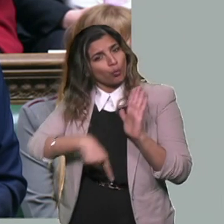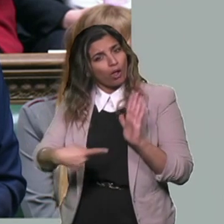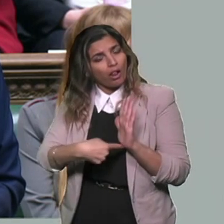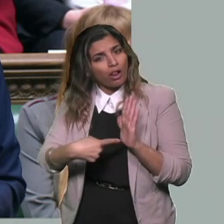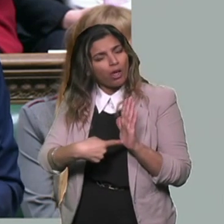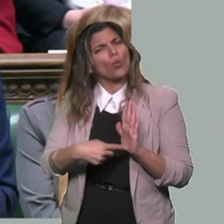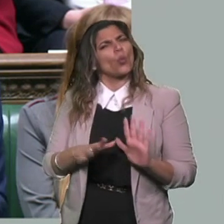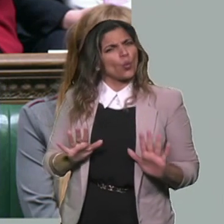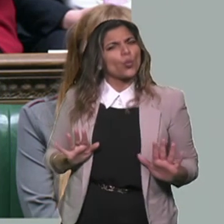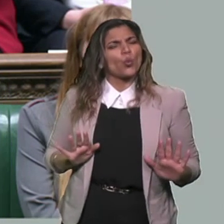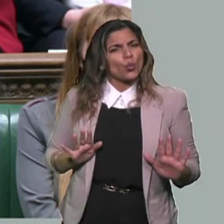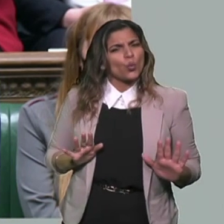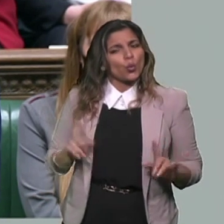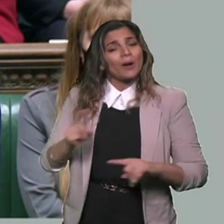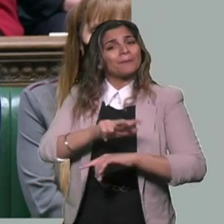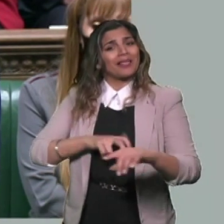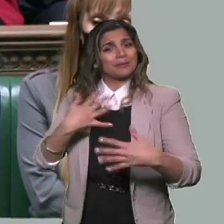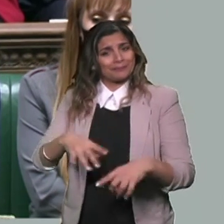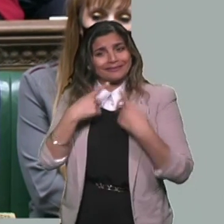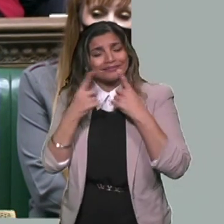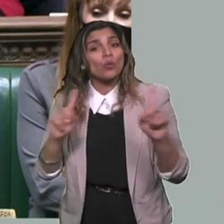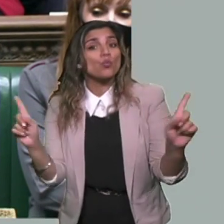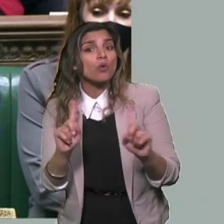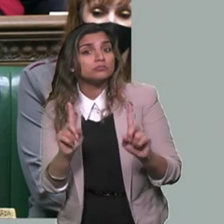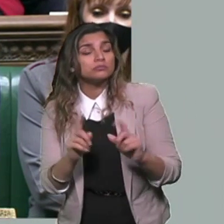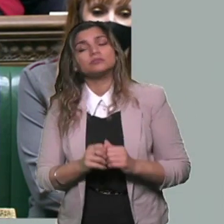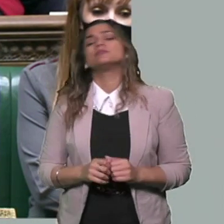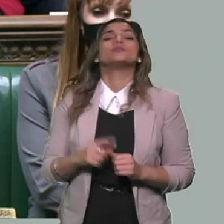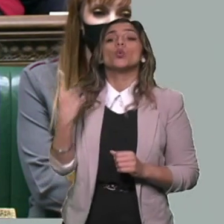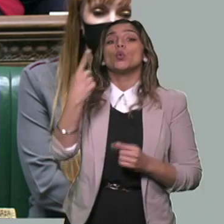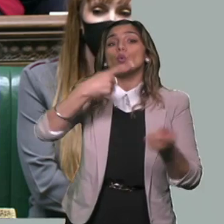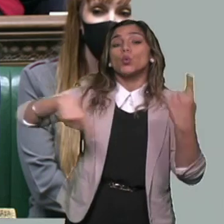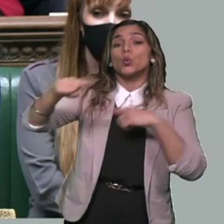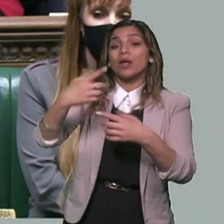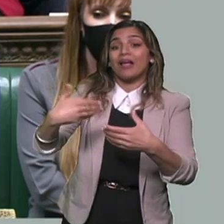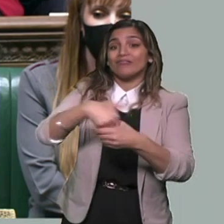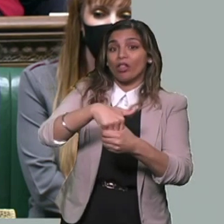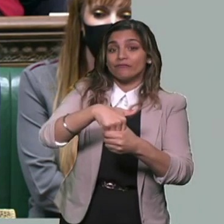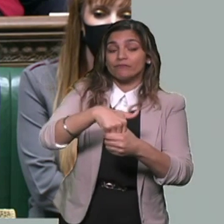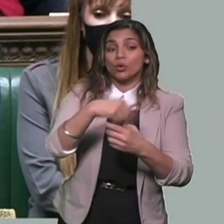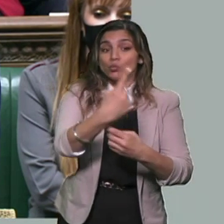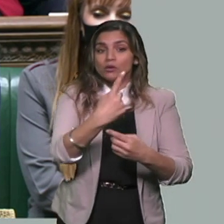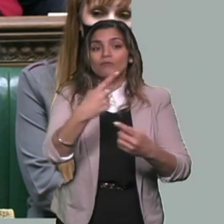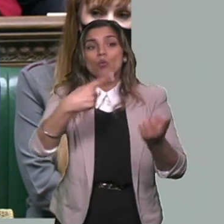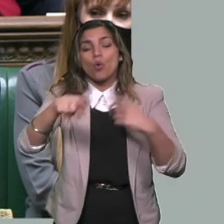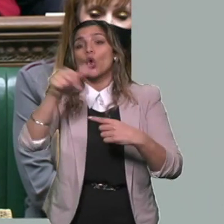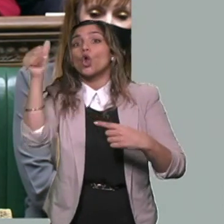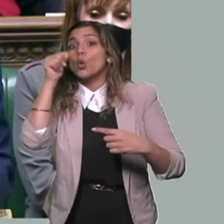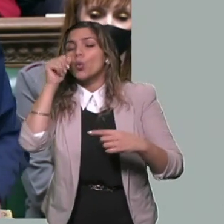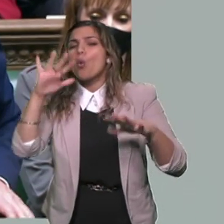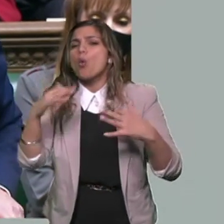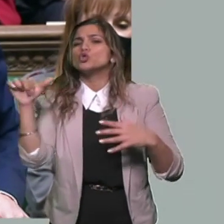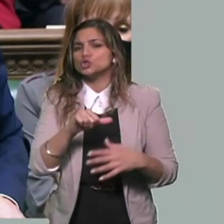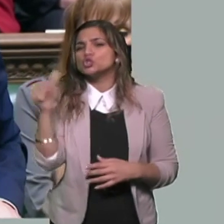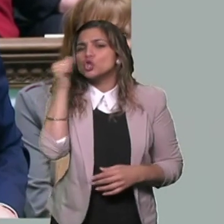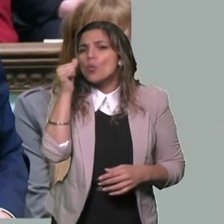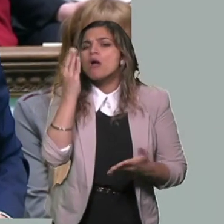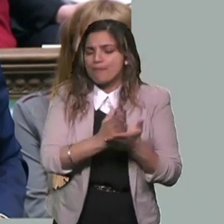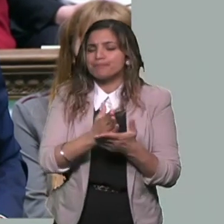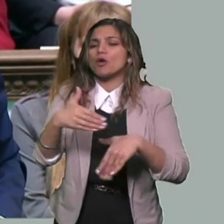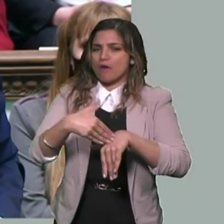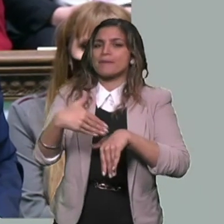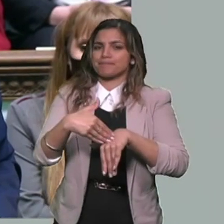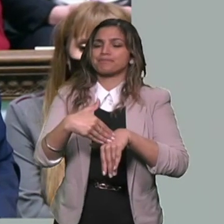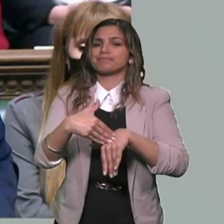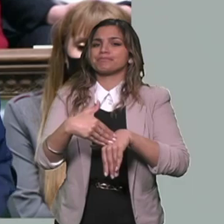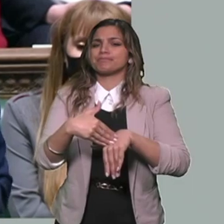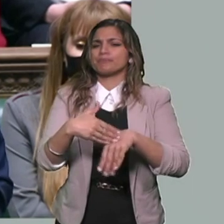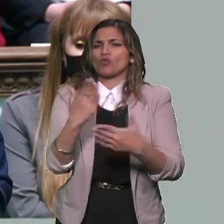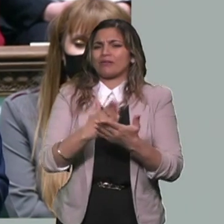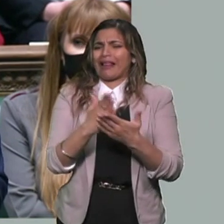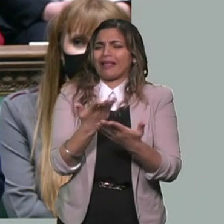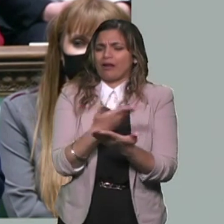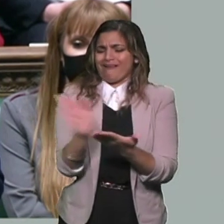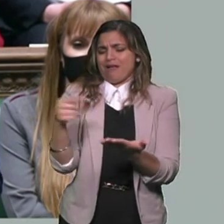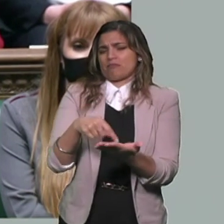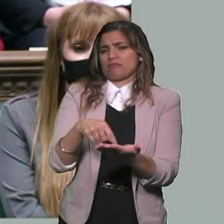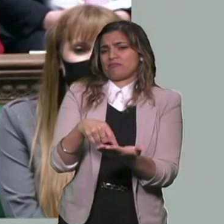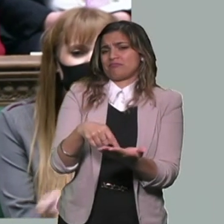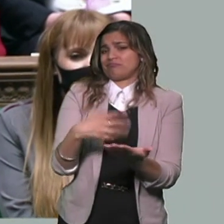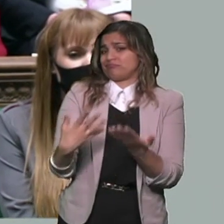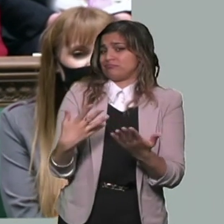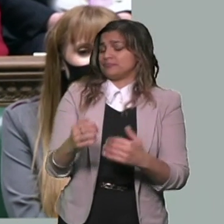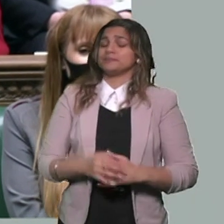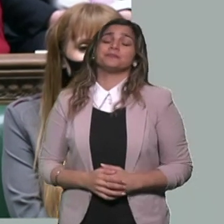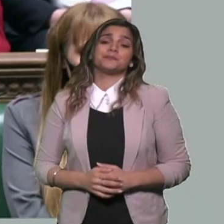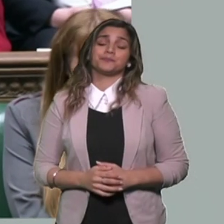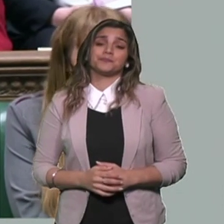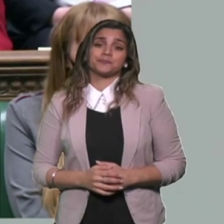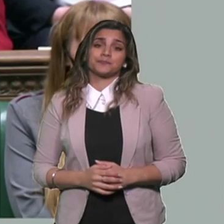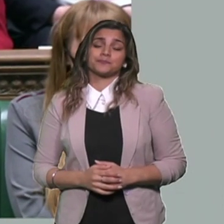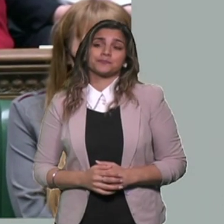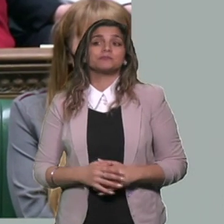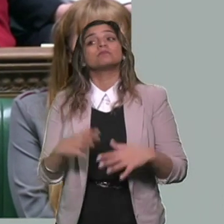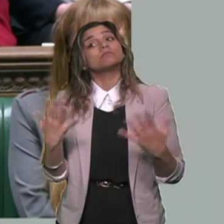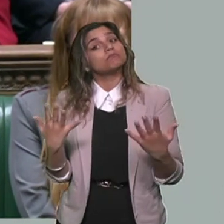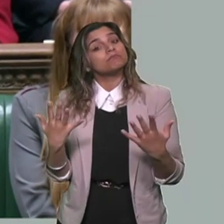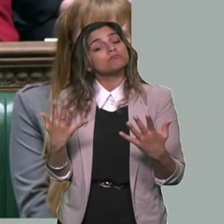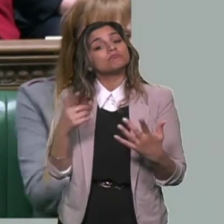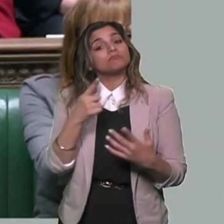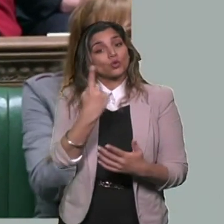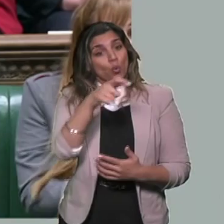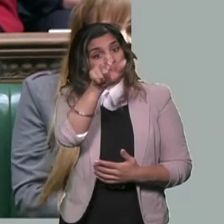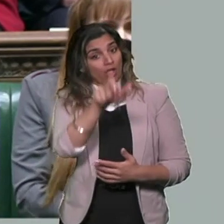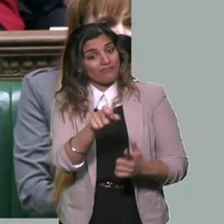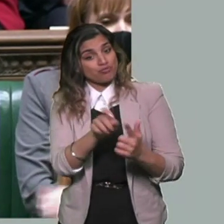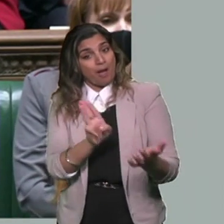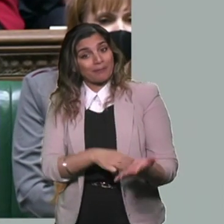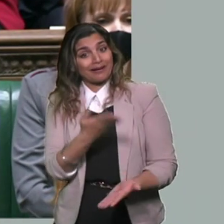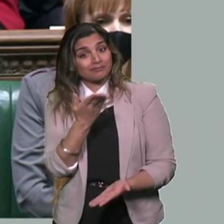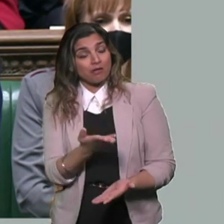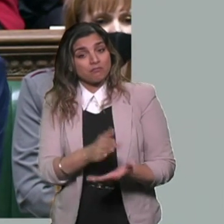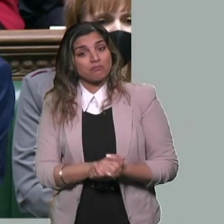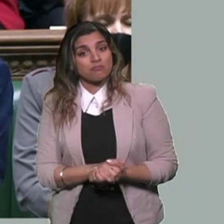The police spelled out what they meant by that: that those involved knew, or ought to have known, that what they were doing was an offence and that there was “little ambiguity” about the “absence of any reasonable defence”.